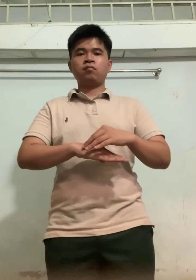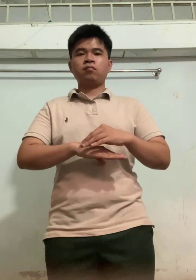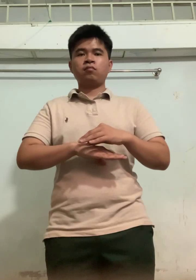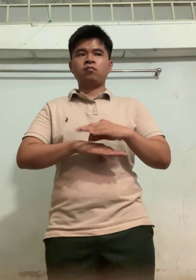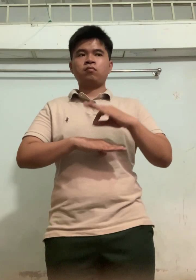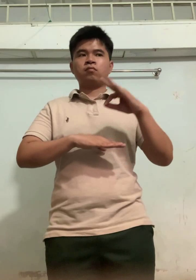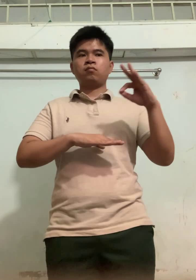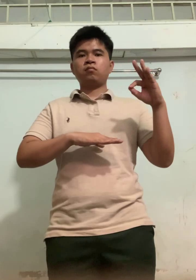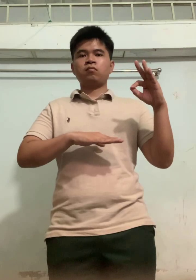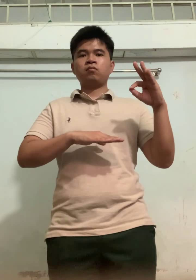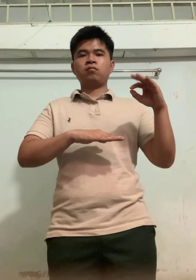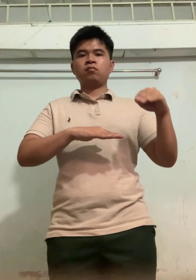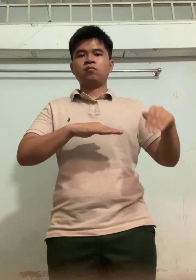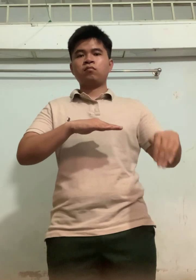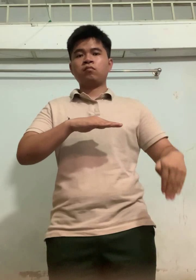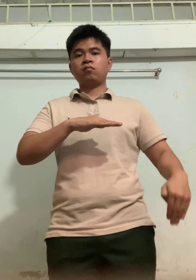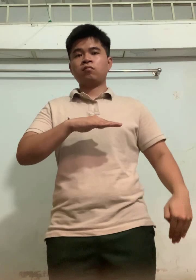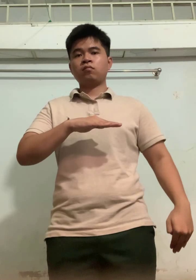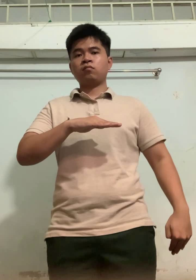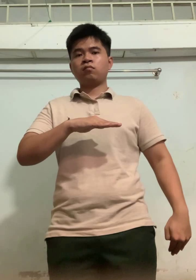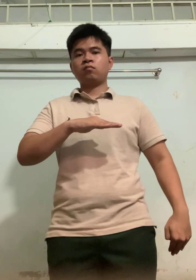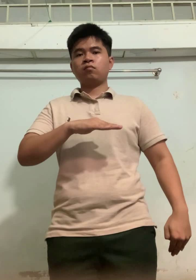tuan sau